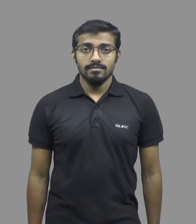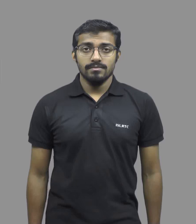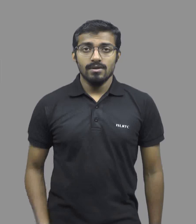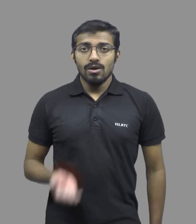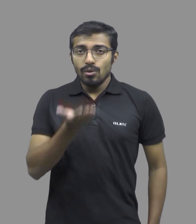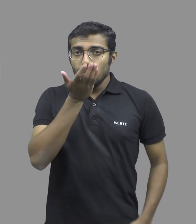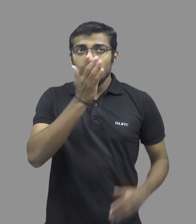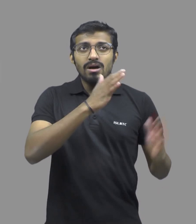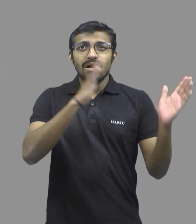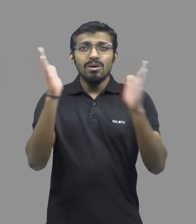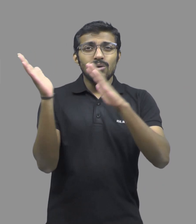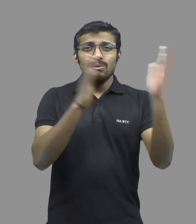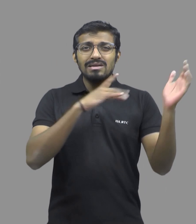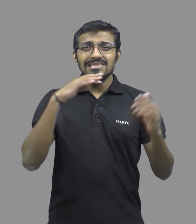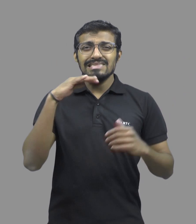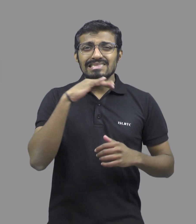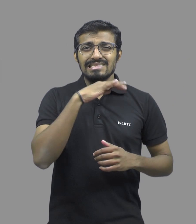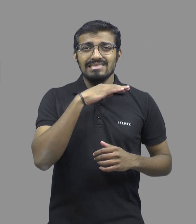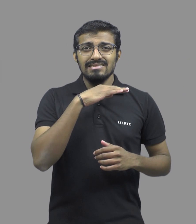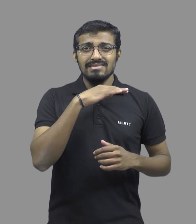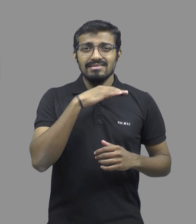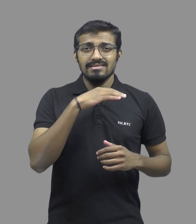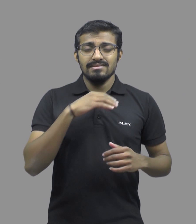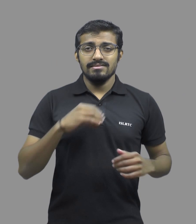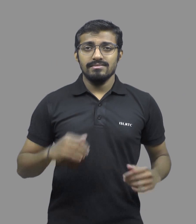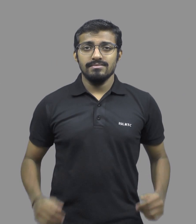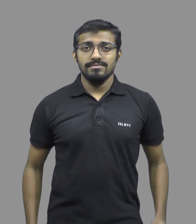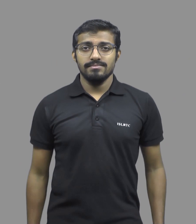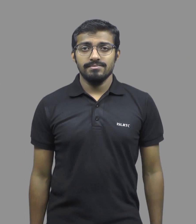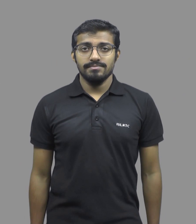Air Pollution